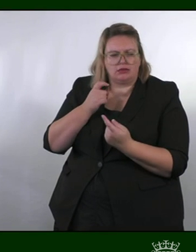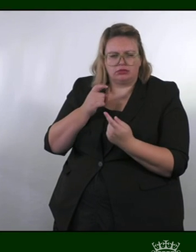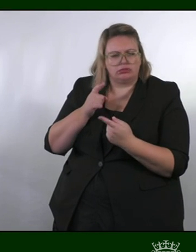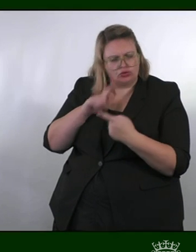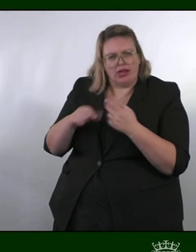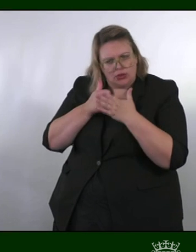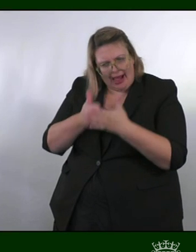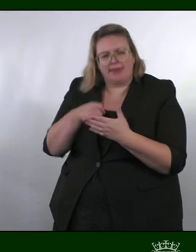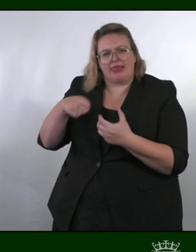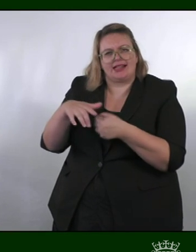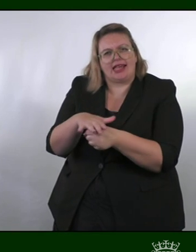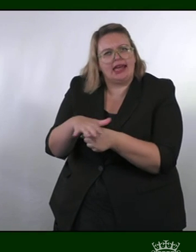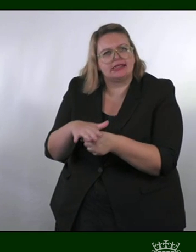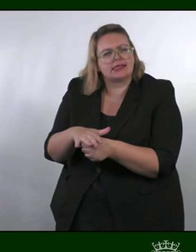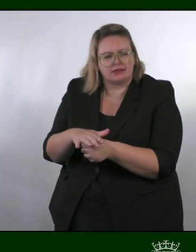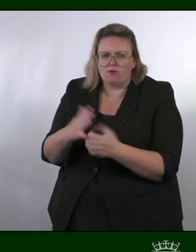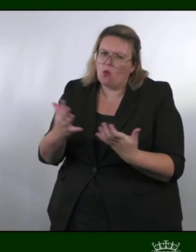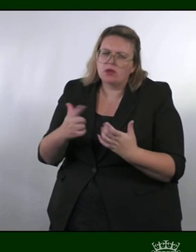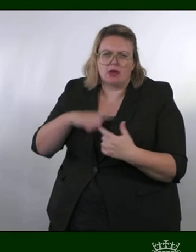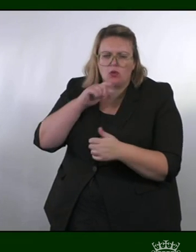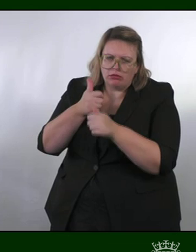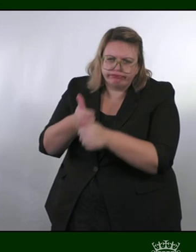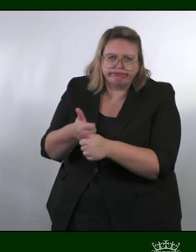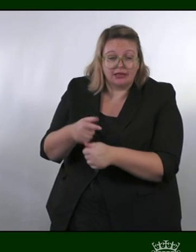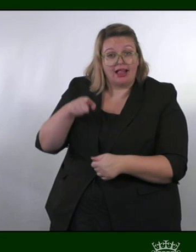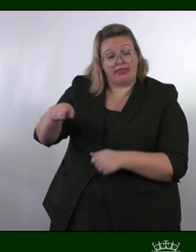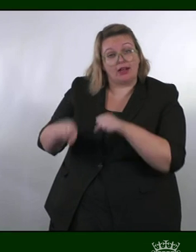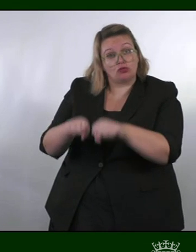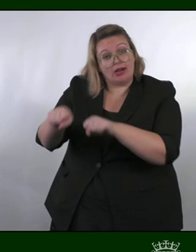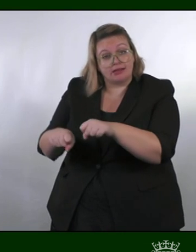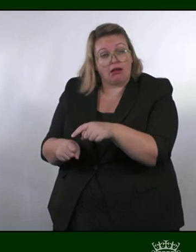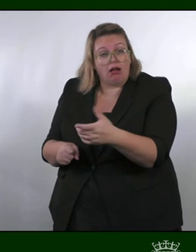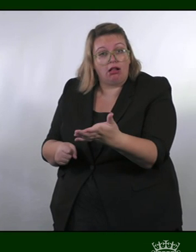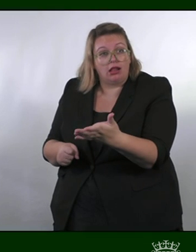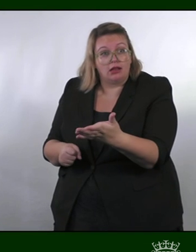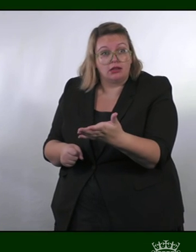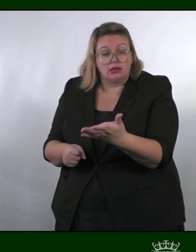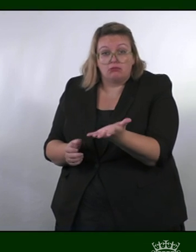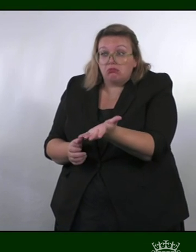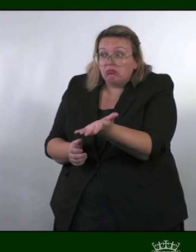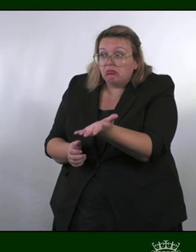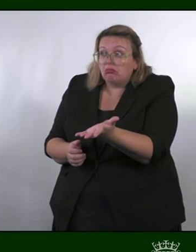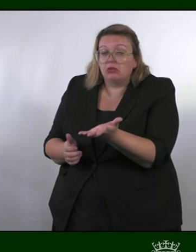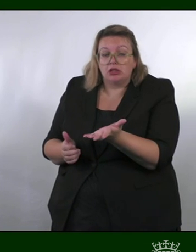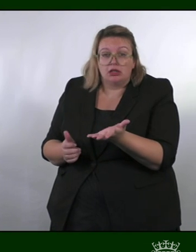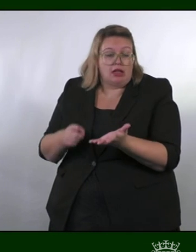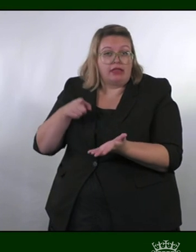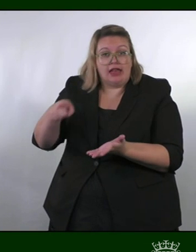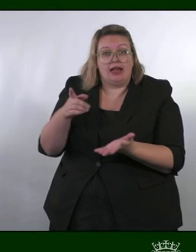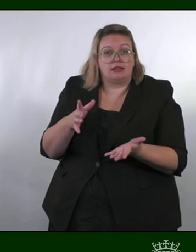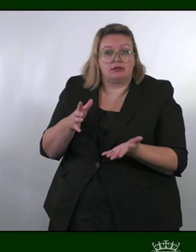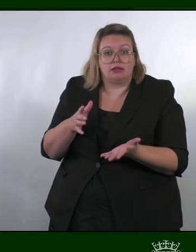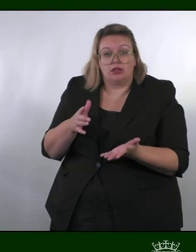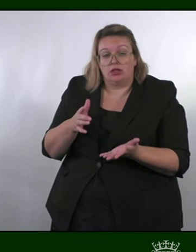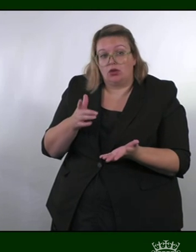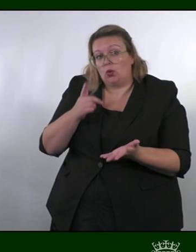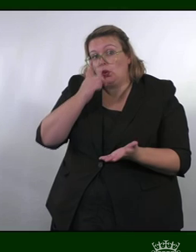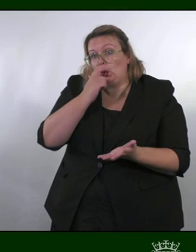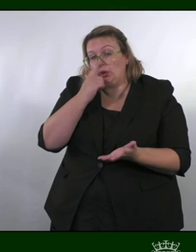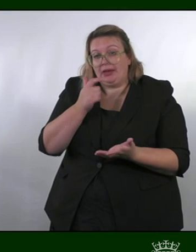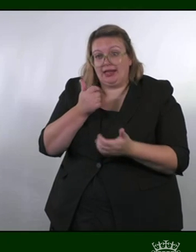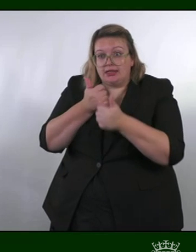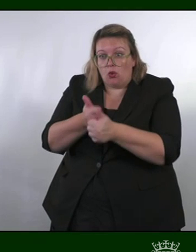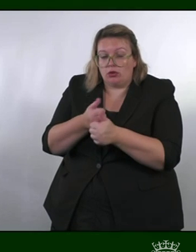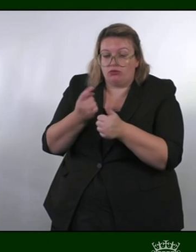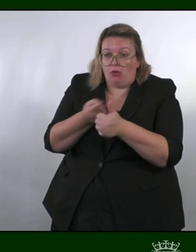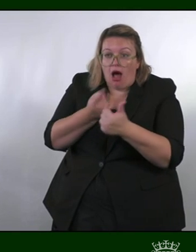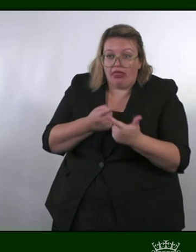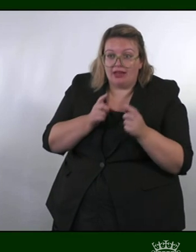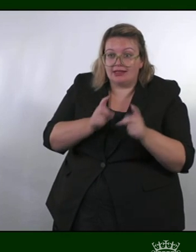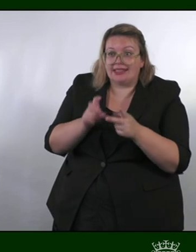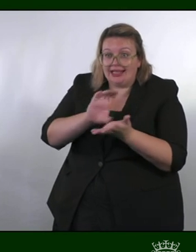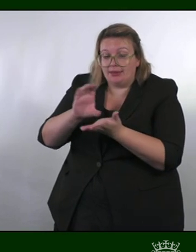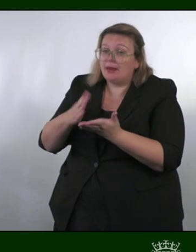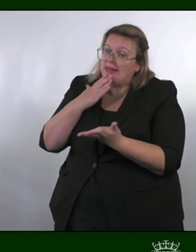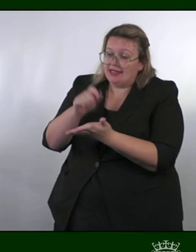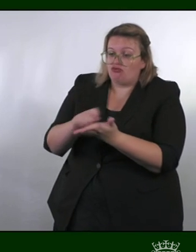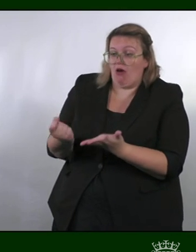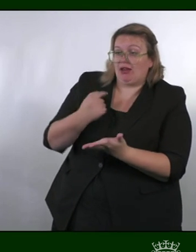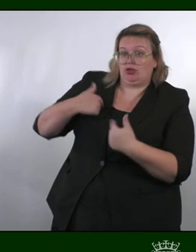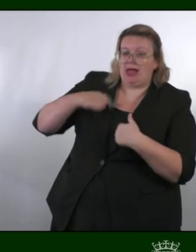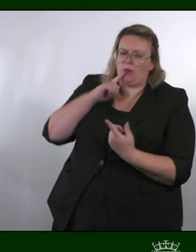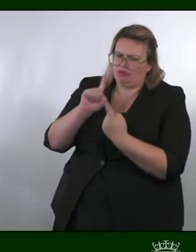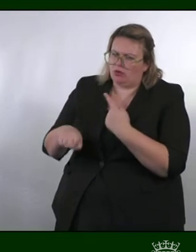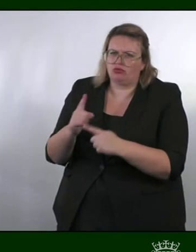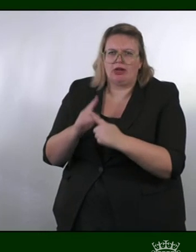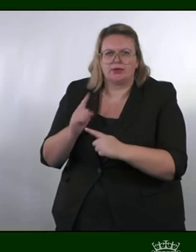Gentleman raises. I do not know whether the tricycle he mentions is eligible for a number of the schemes that I can immediately call to mind, but if he cares to write to me, I will of course answer immediately.